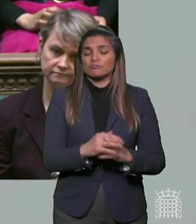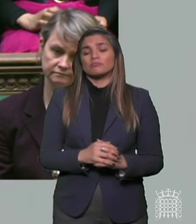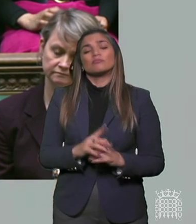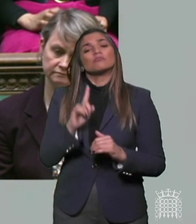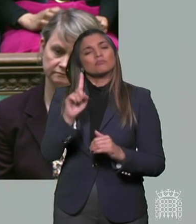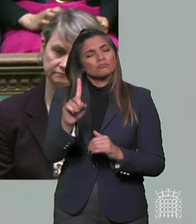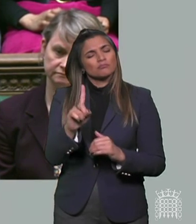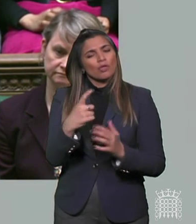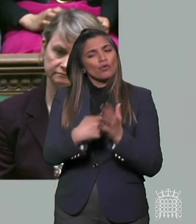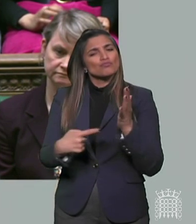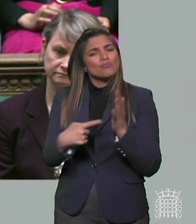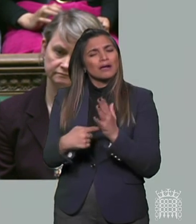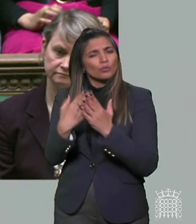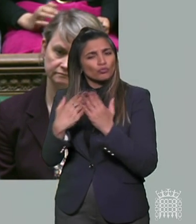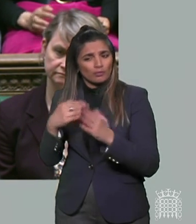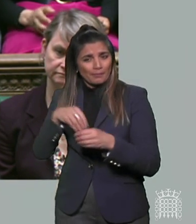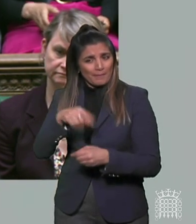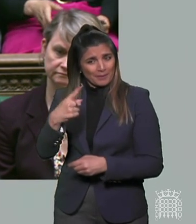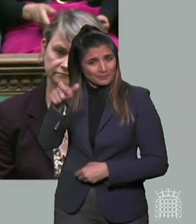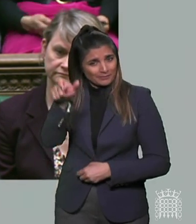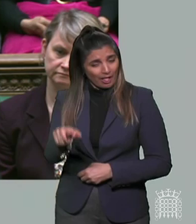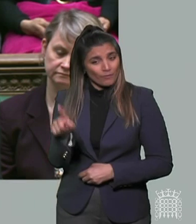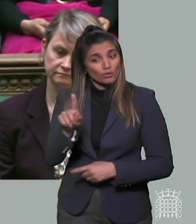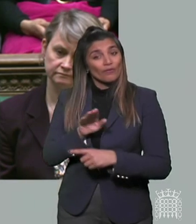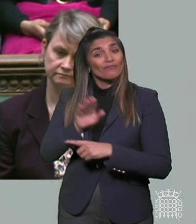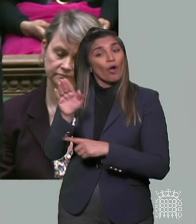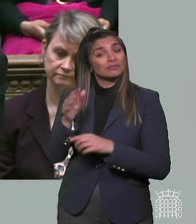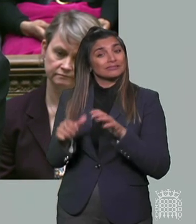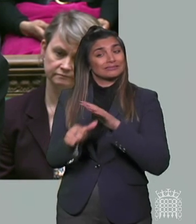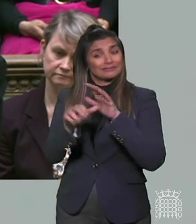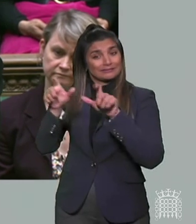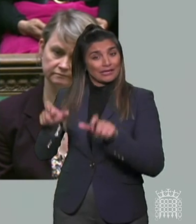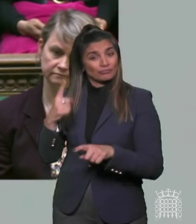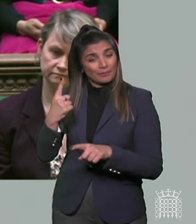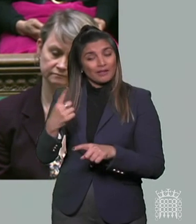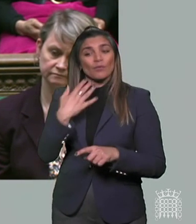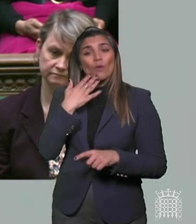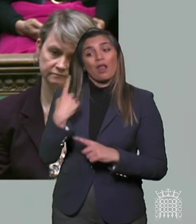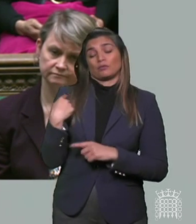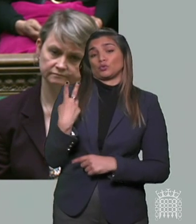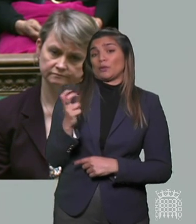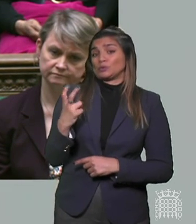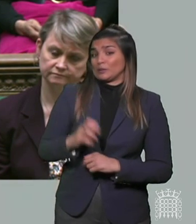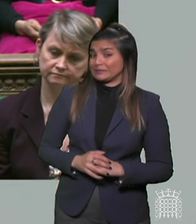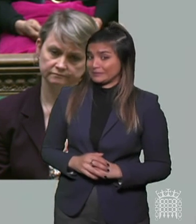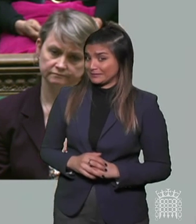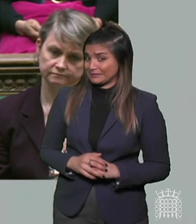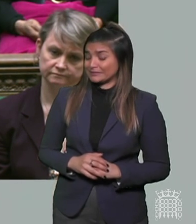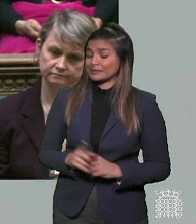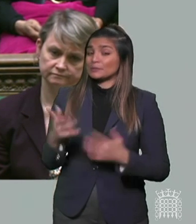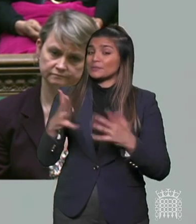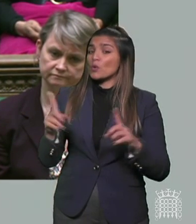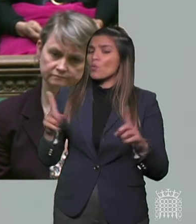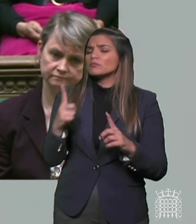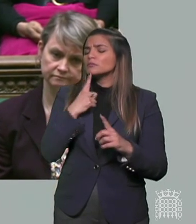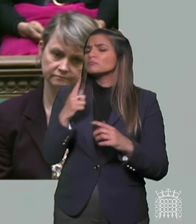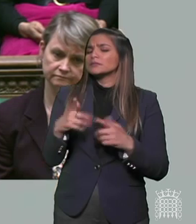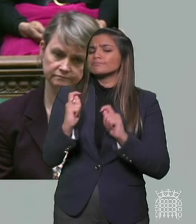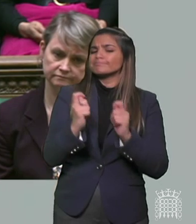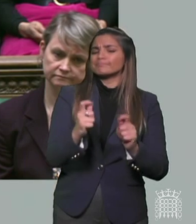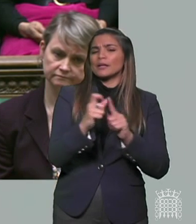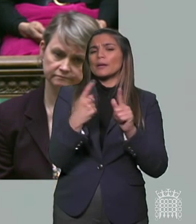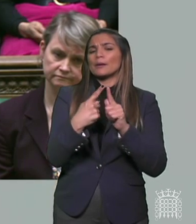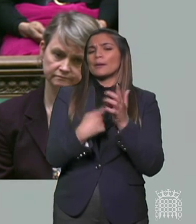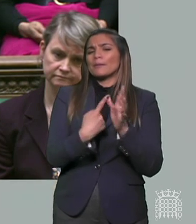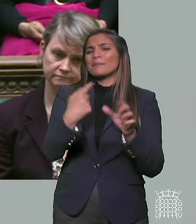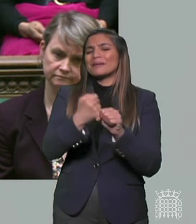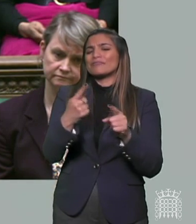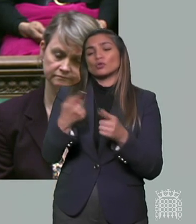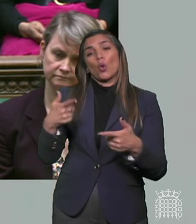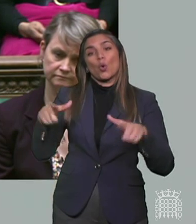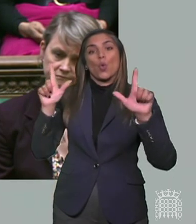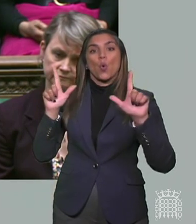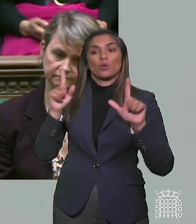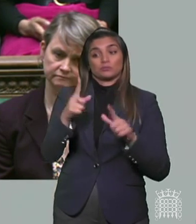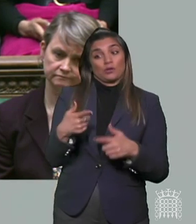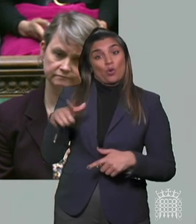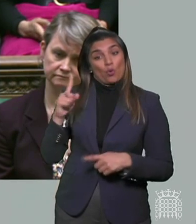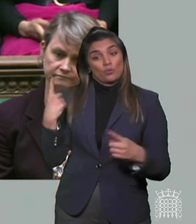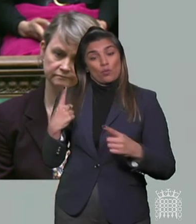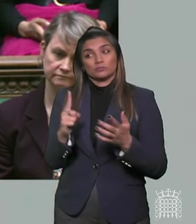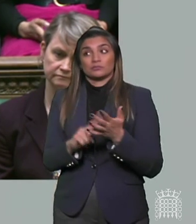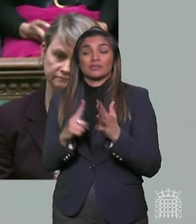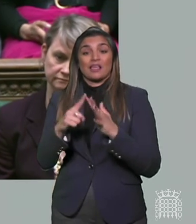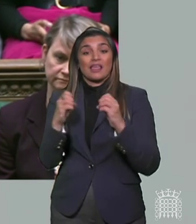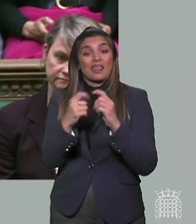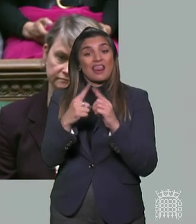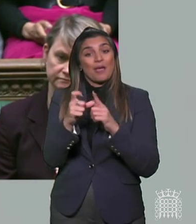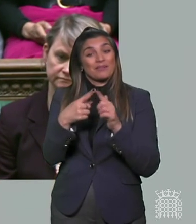He was Foreign Secretary on 17 March 2020 when British intelligence reportedly warned against granting a peerage to the Prime Minister’s close friend who is now Lord Lebedev of Hampton and Siberia.